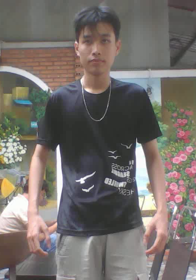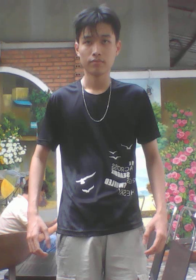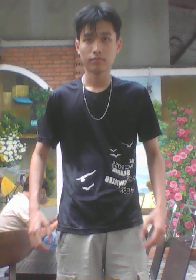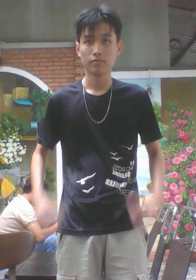cam on